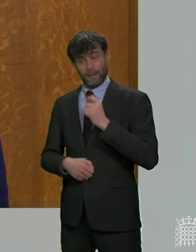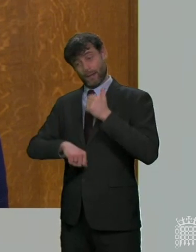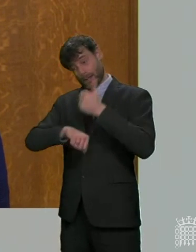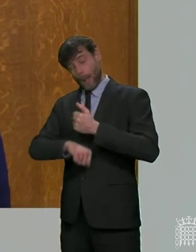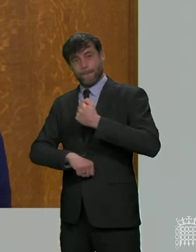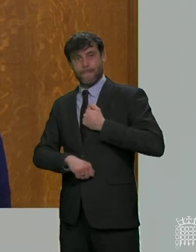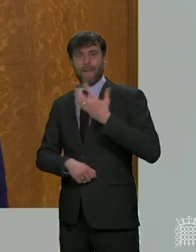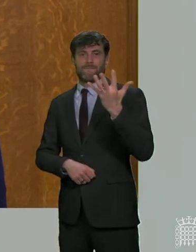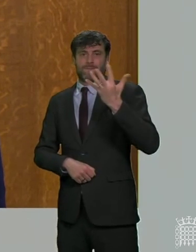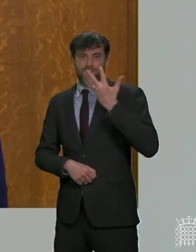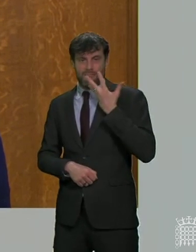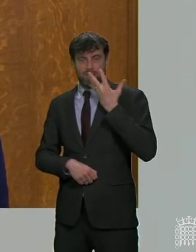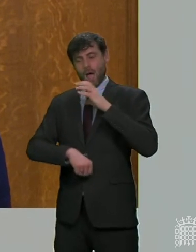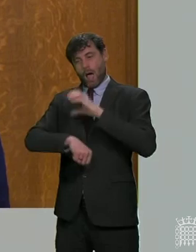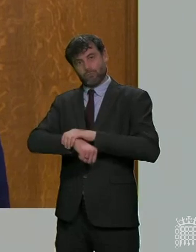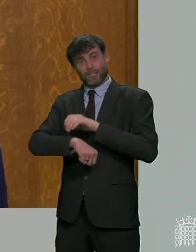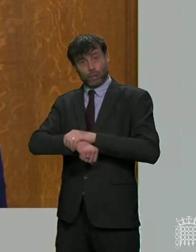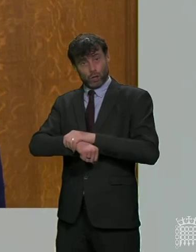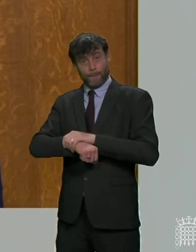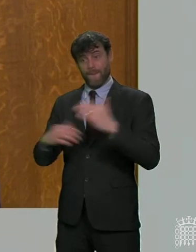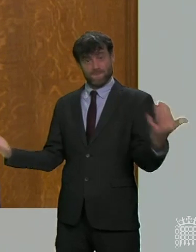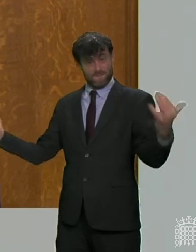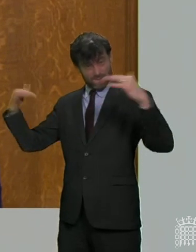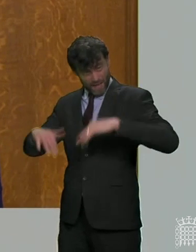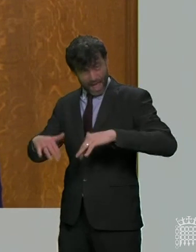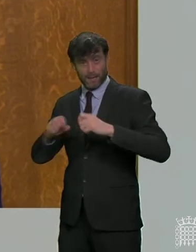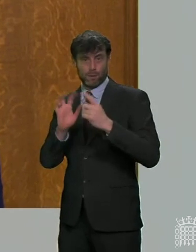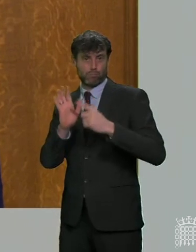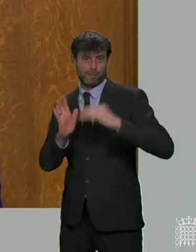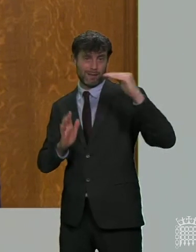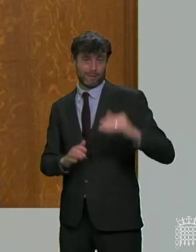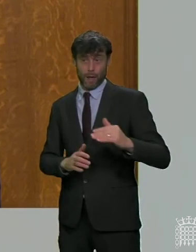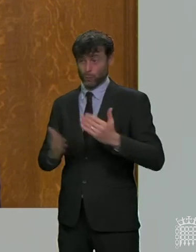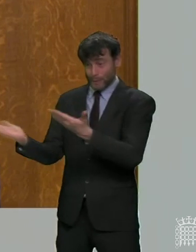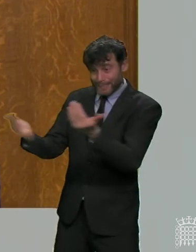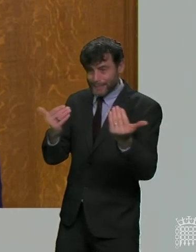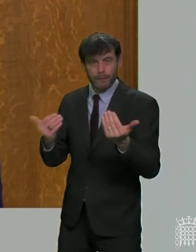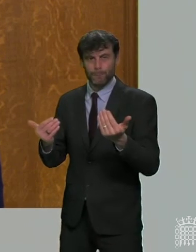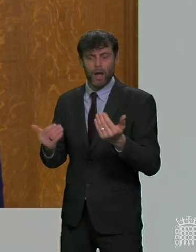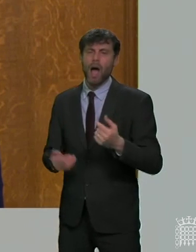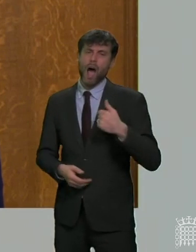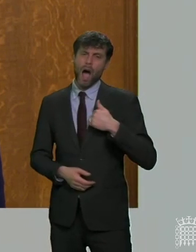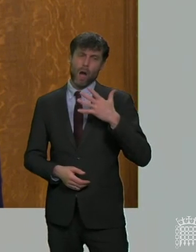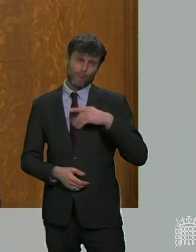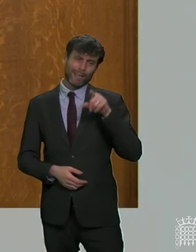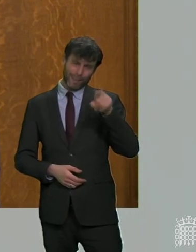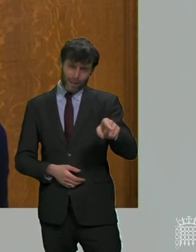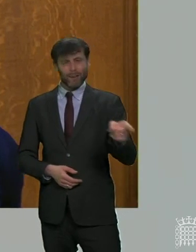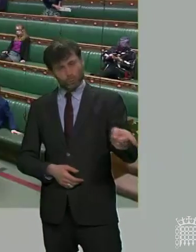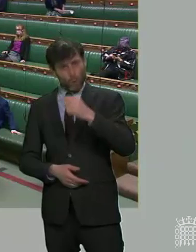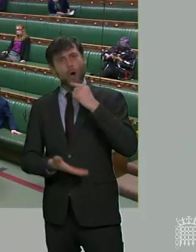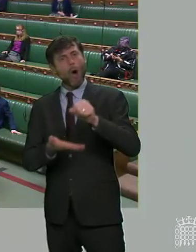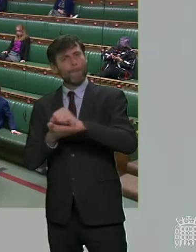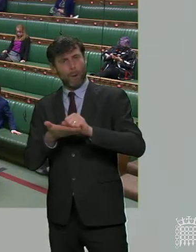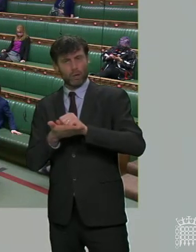Will the Prime Minister join me in urging all young people to support that fair, and will he apologise to them for failing them so far?